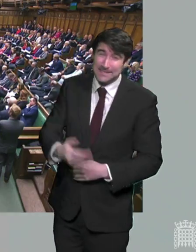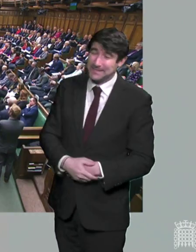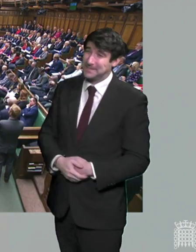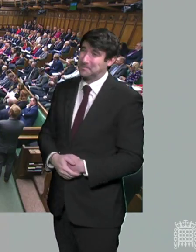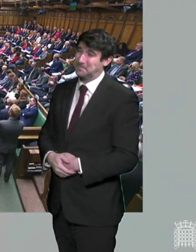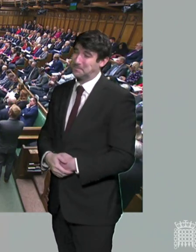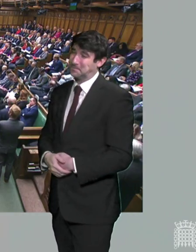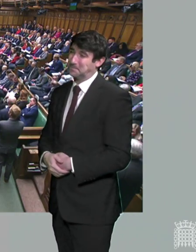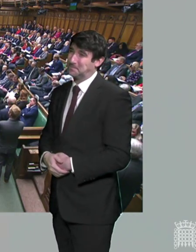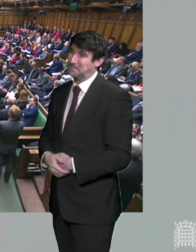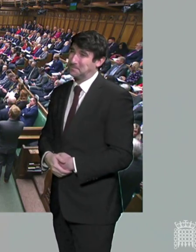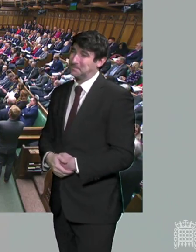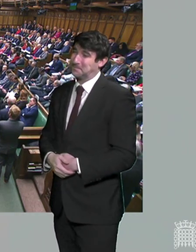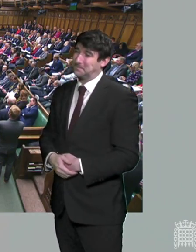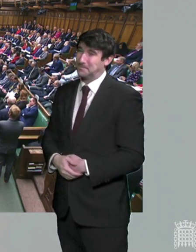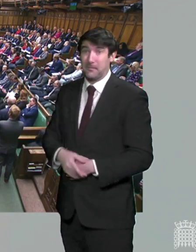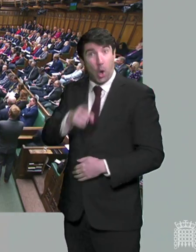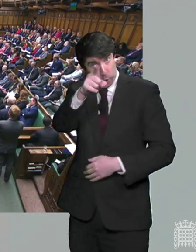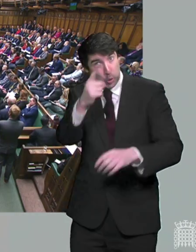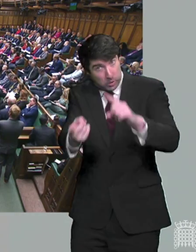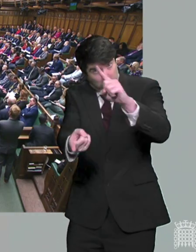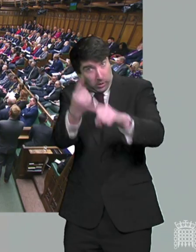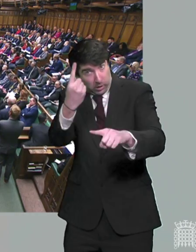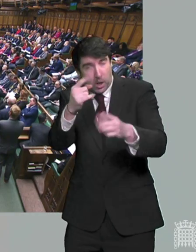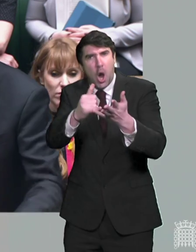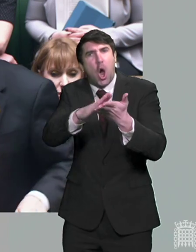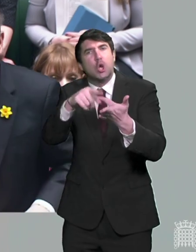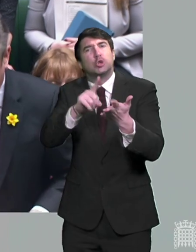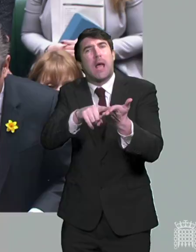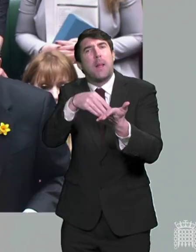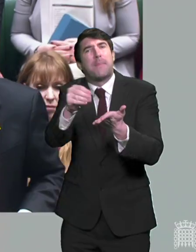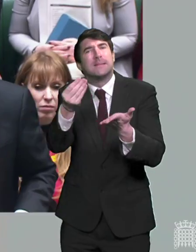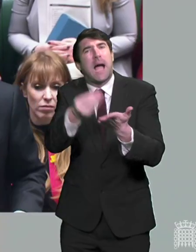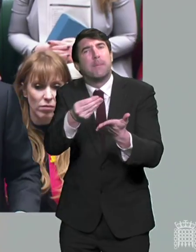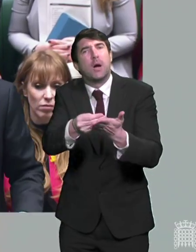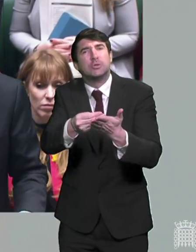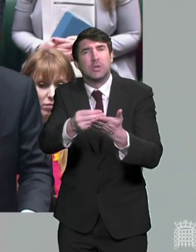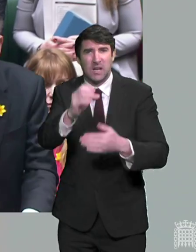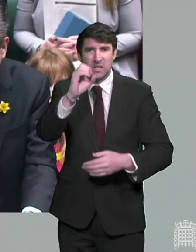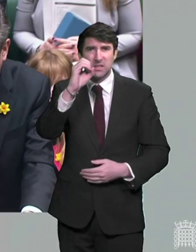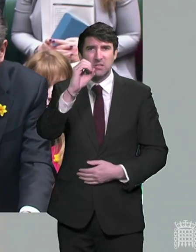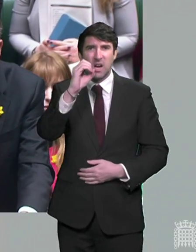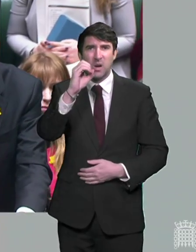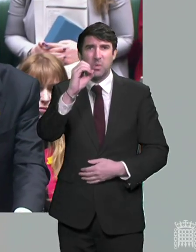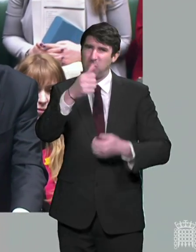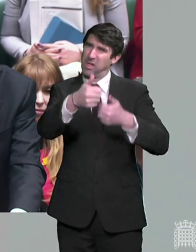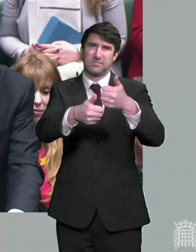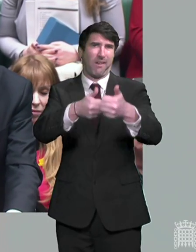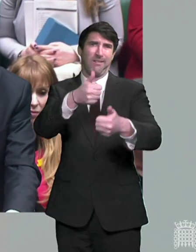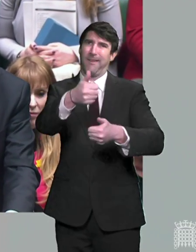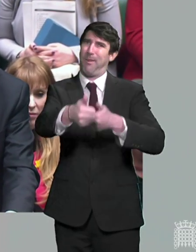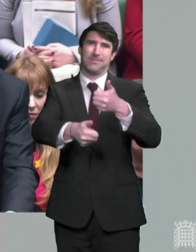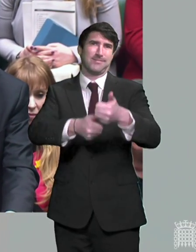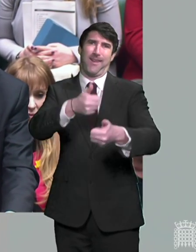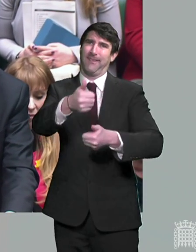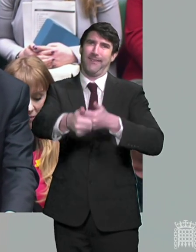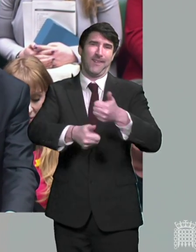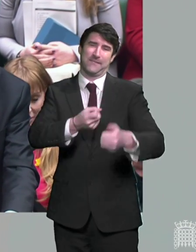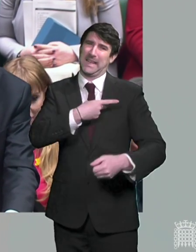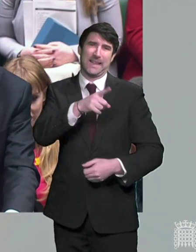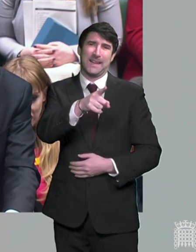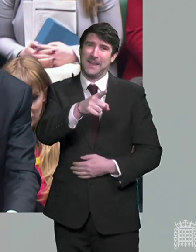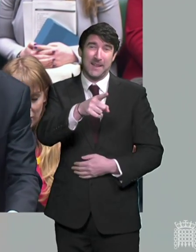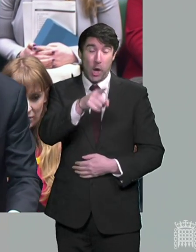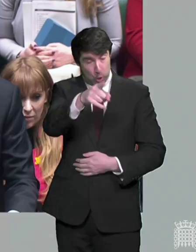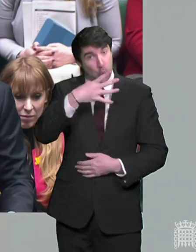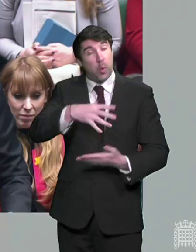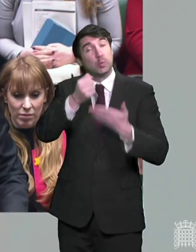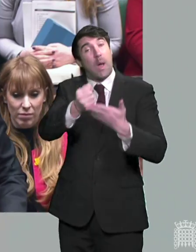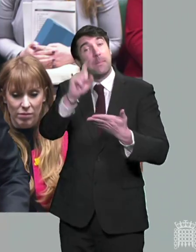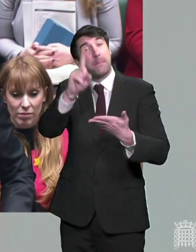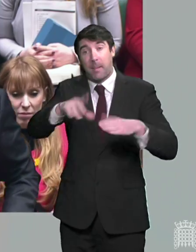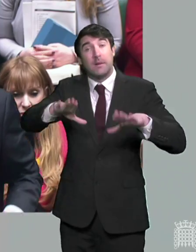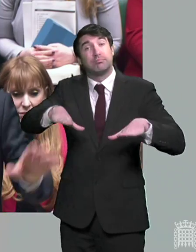The Prime Minister introduced a tax on Shell and it has not paid a penny—fantastic work! If he were serious about investing in the future of the country, he would start with housing.